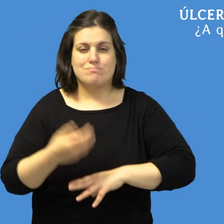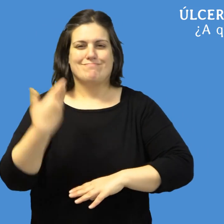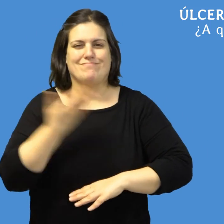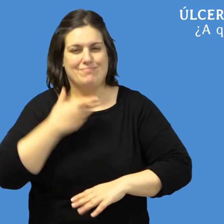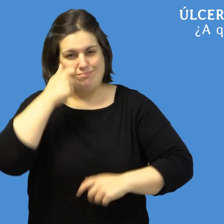afectar